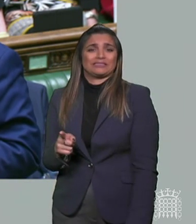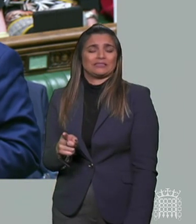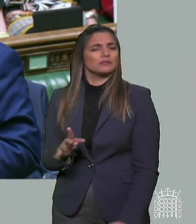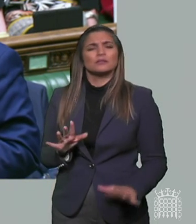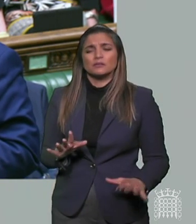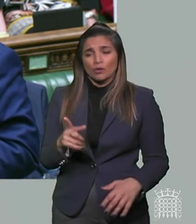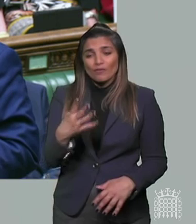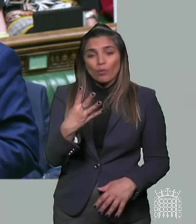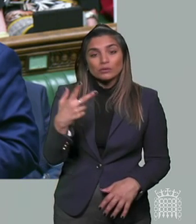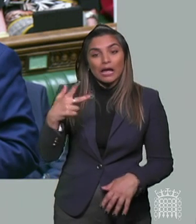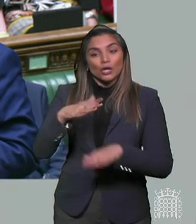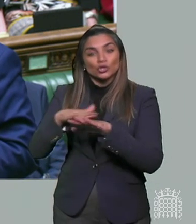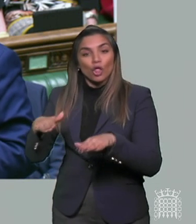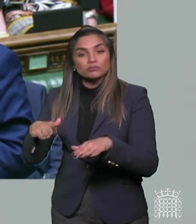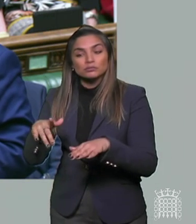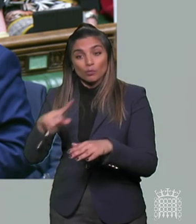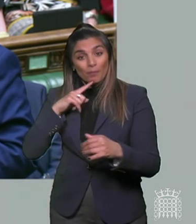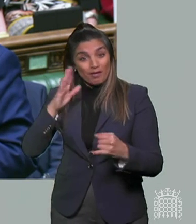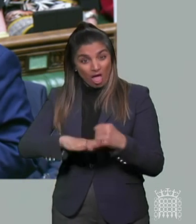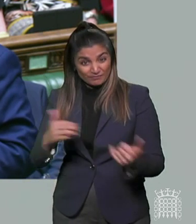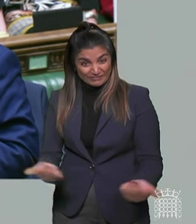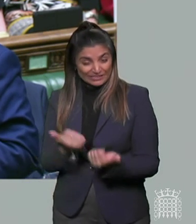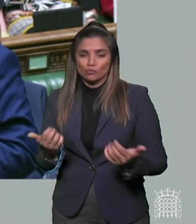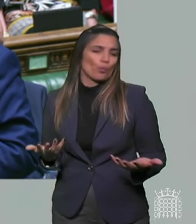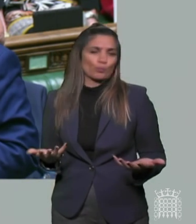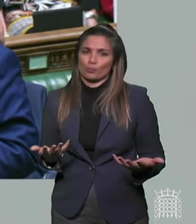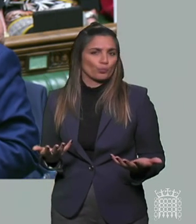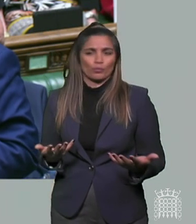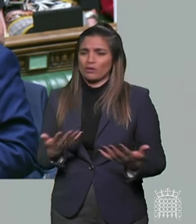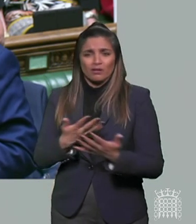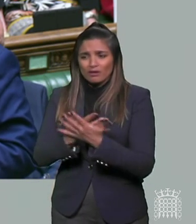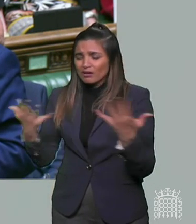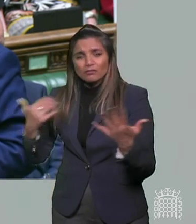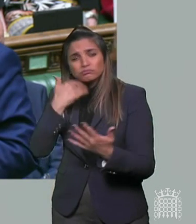These 48 children will not be the last who need sanctuary and safety.